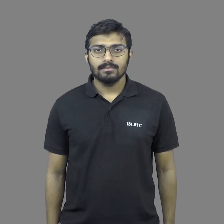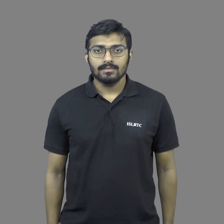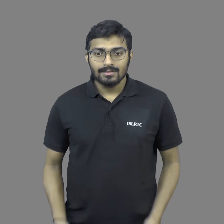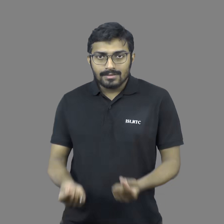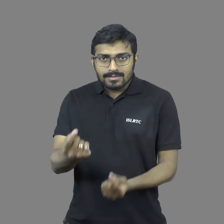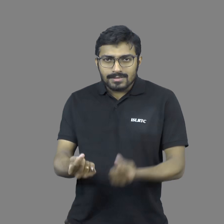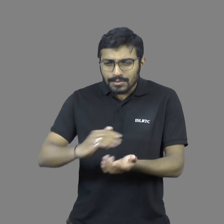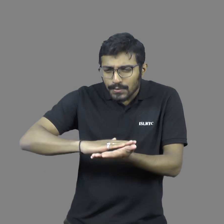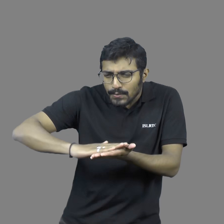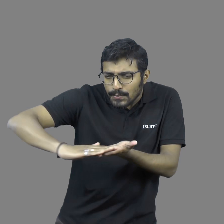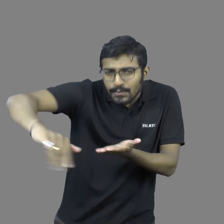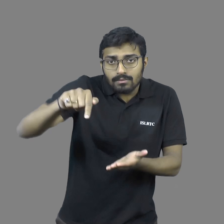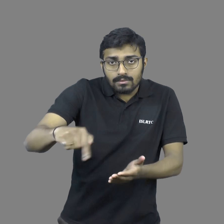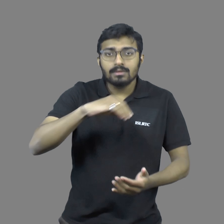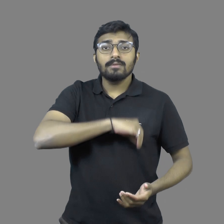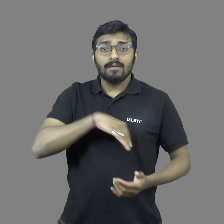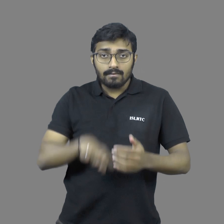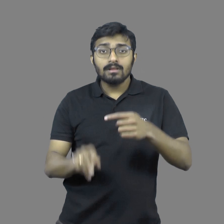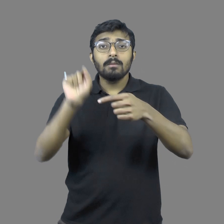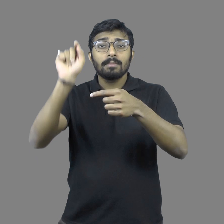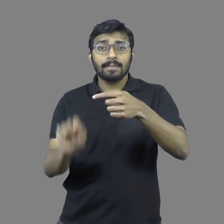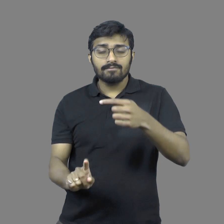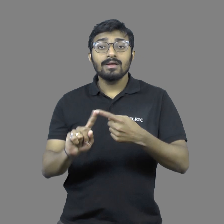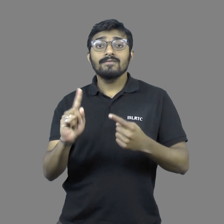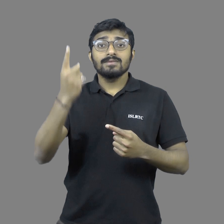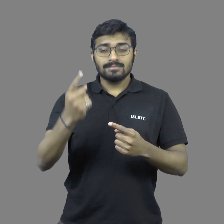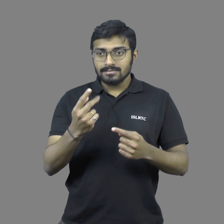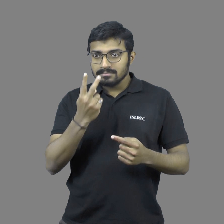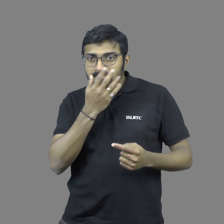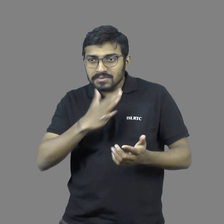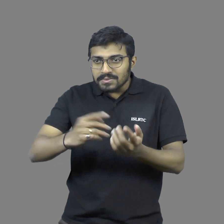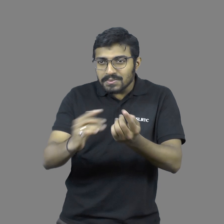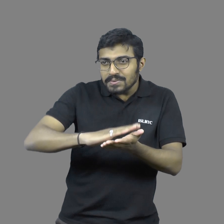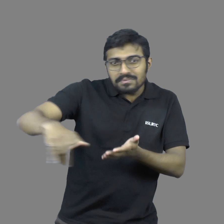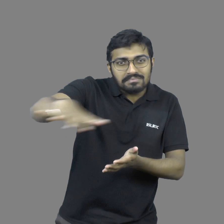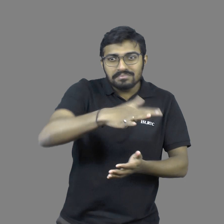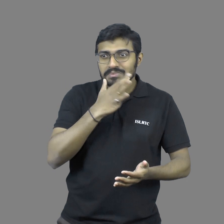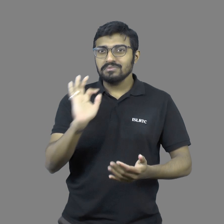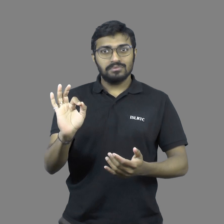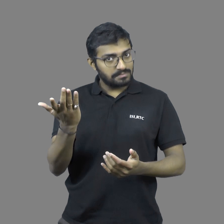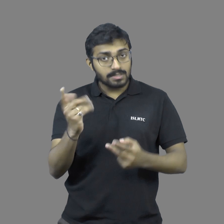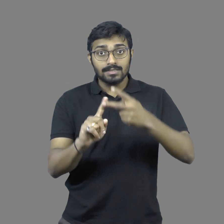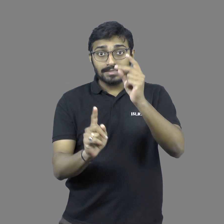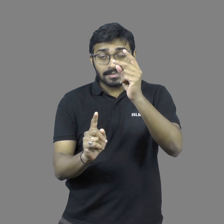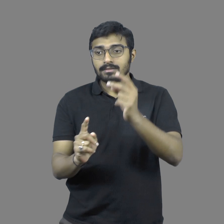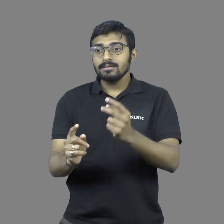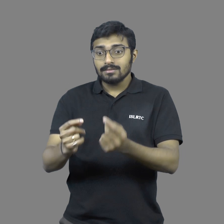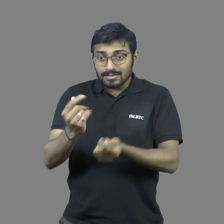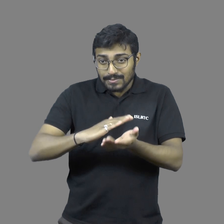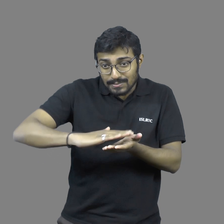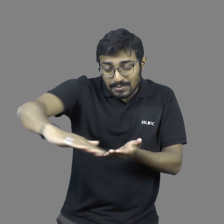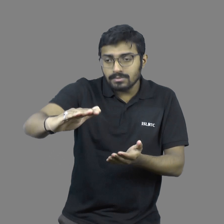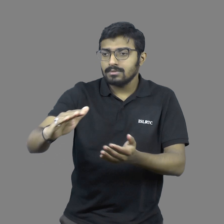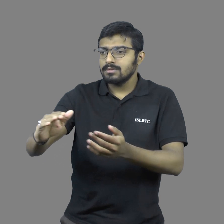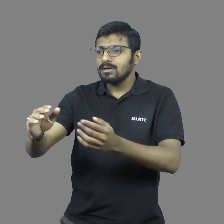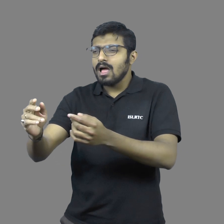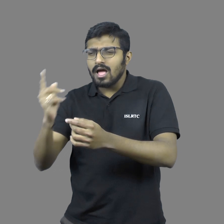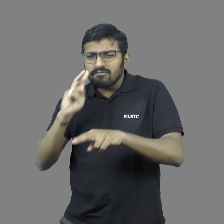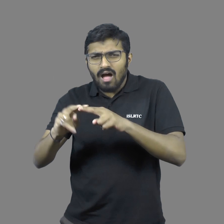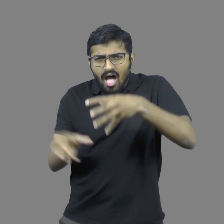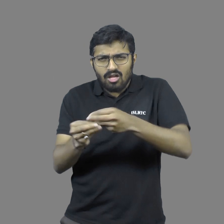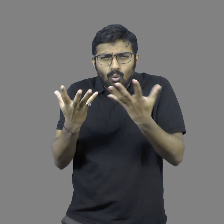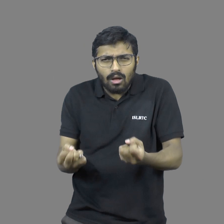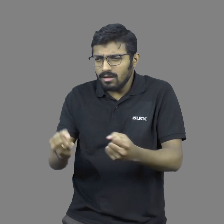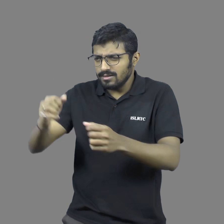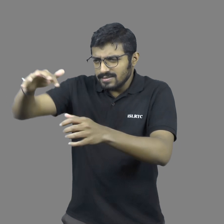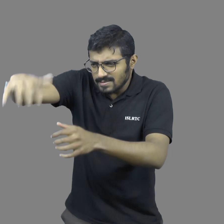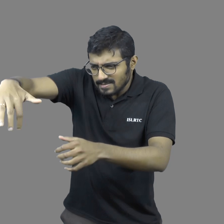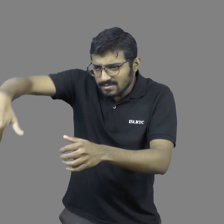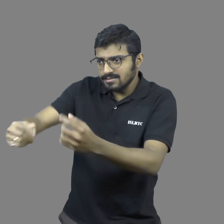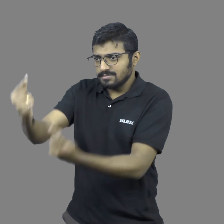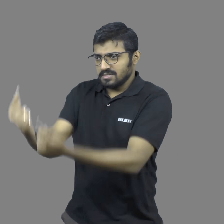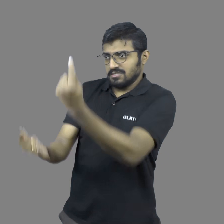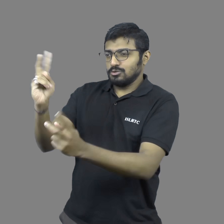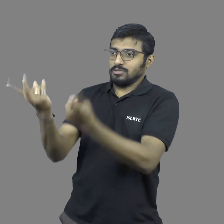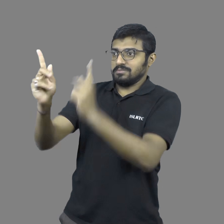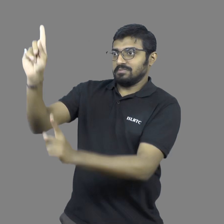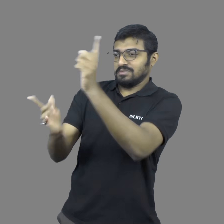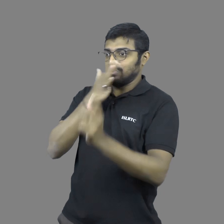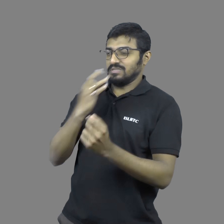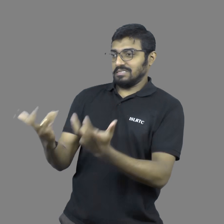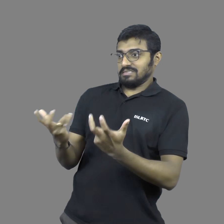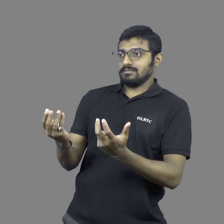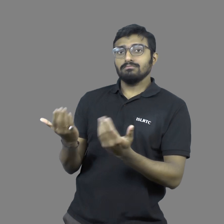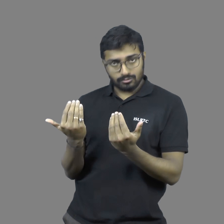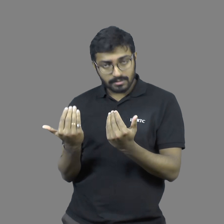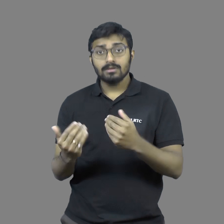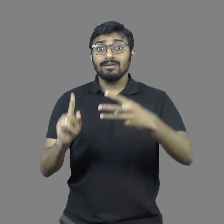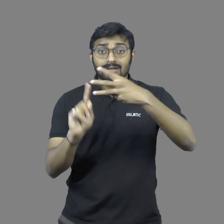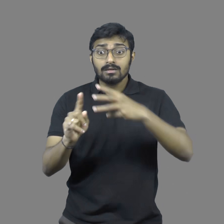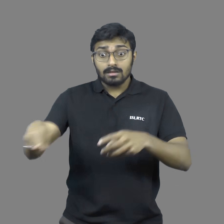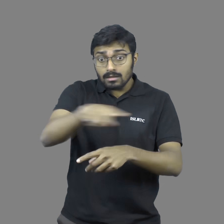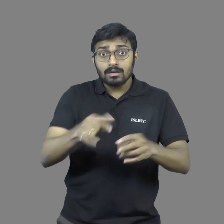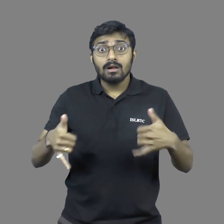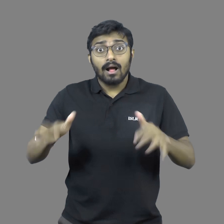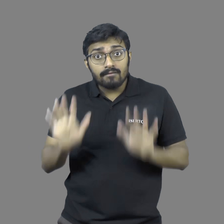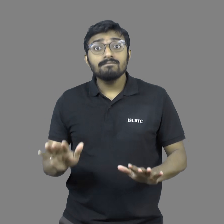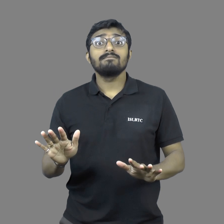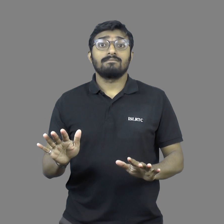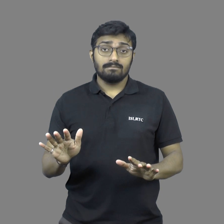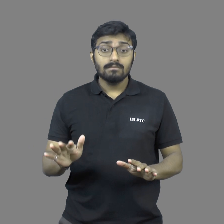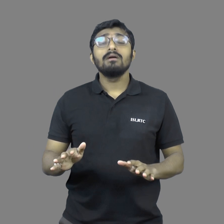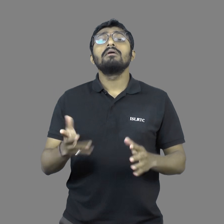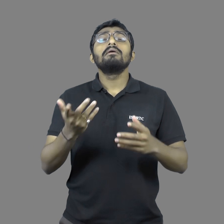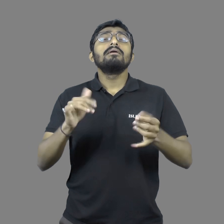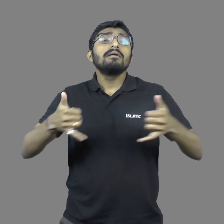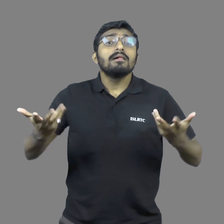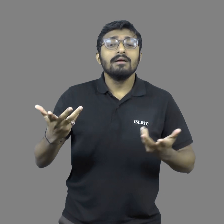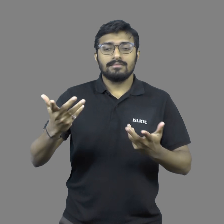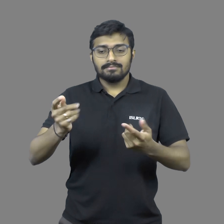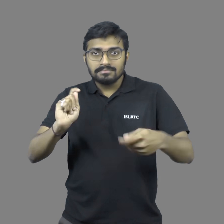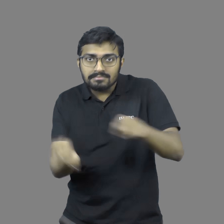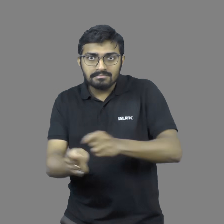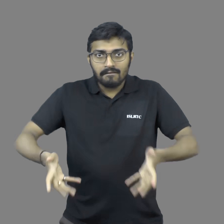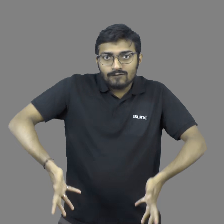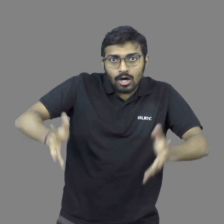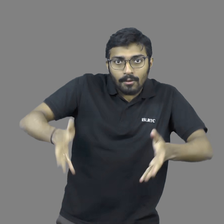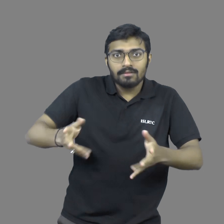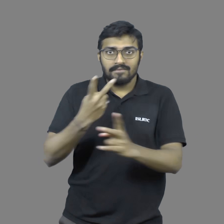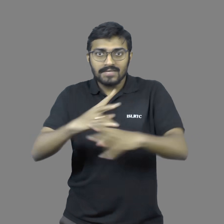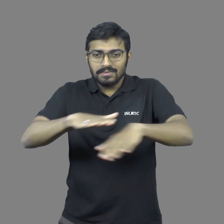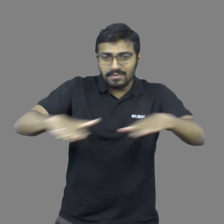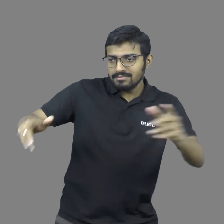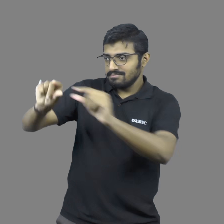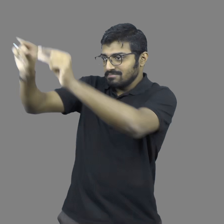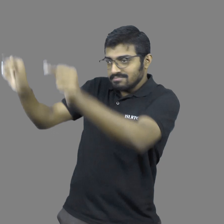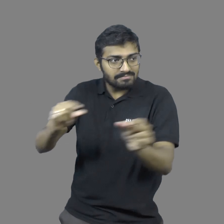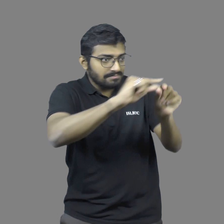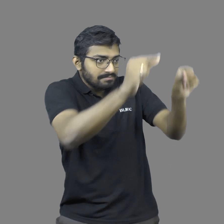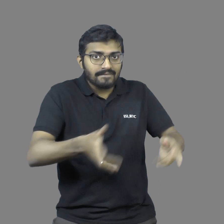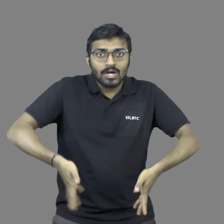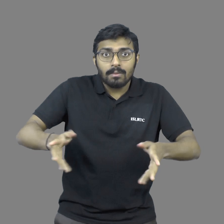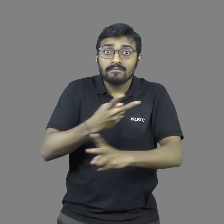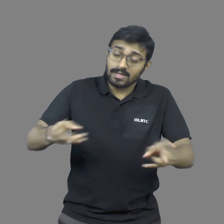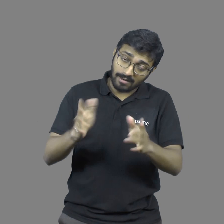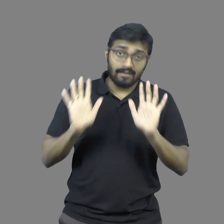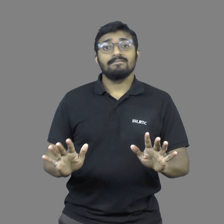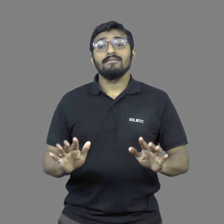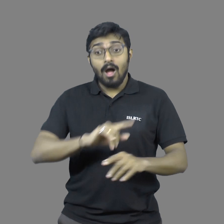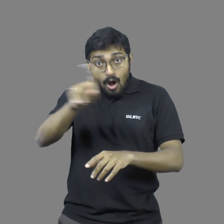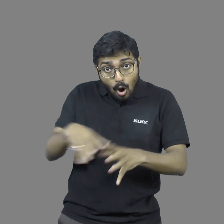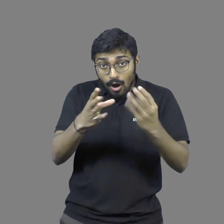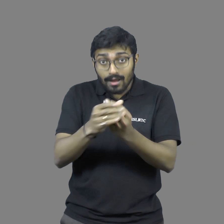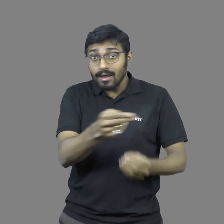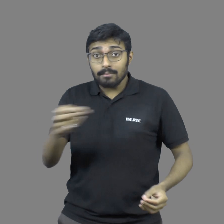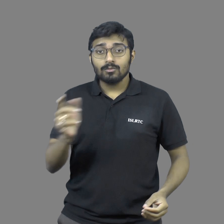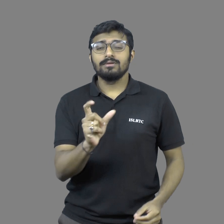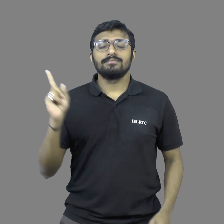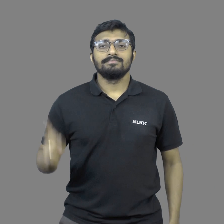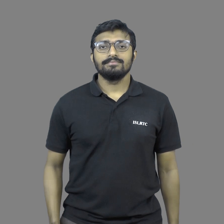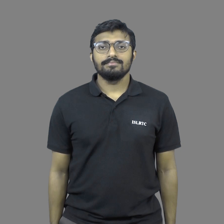Main Objectives of Lawn